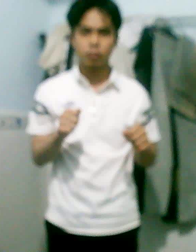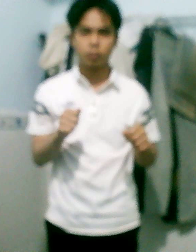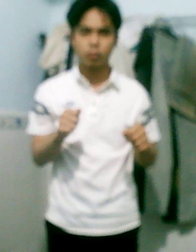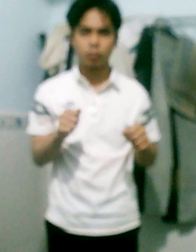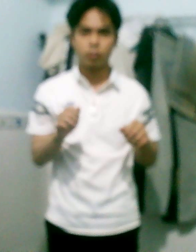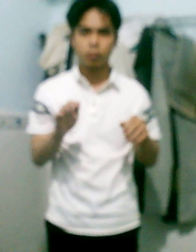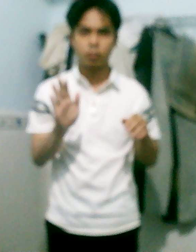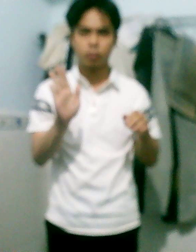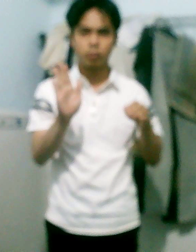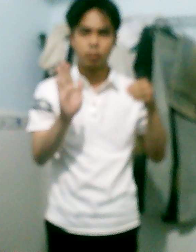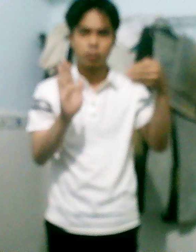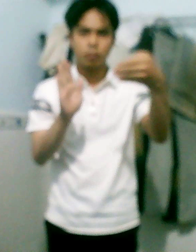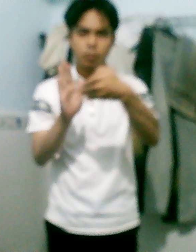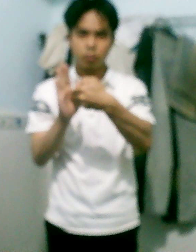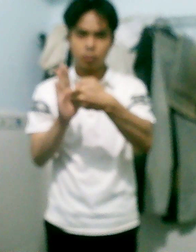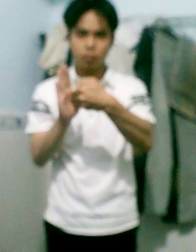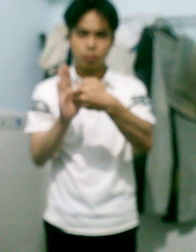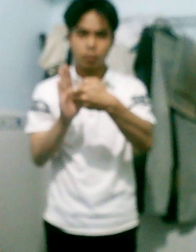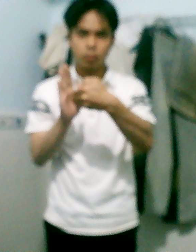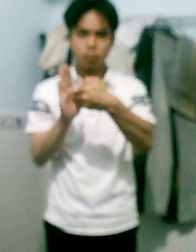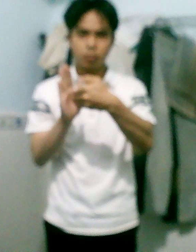gioi thieu